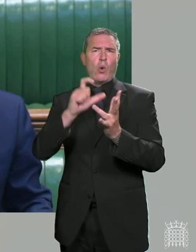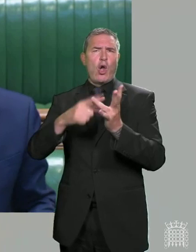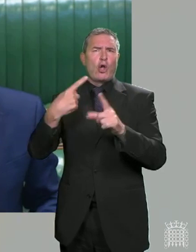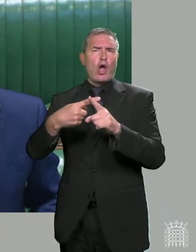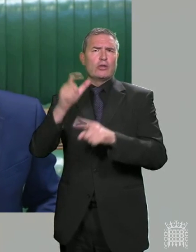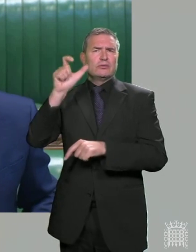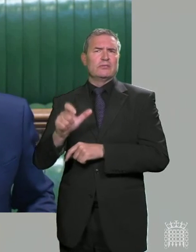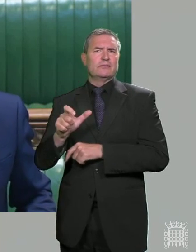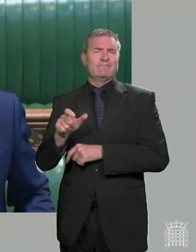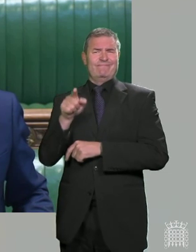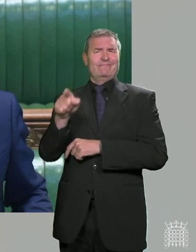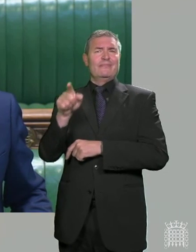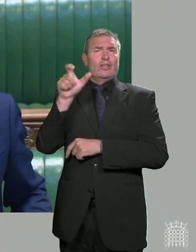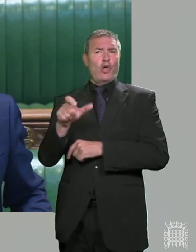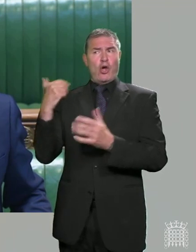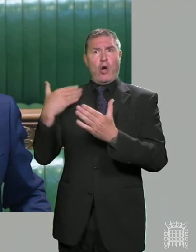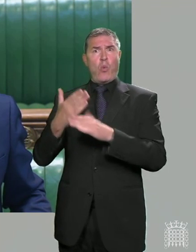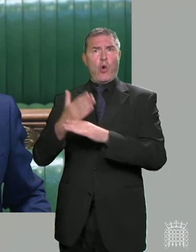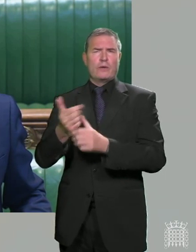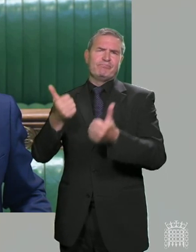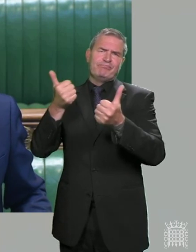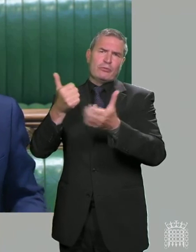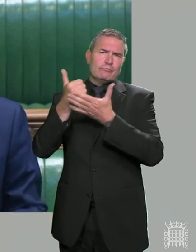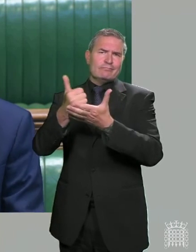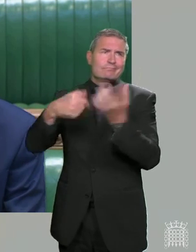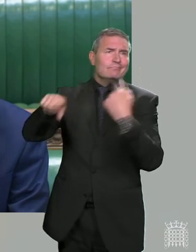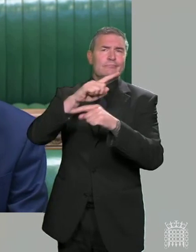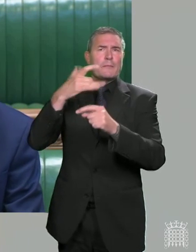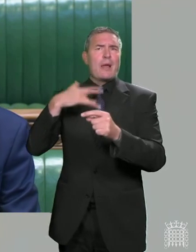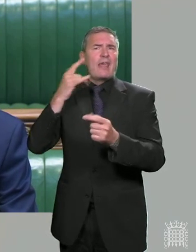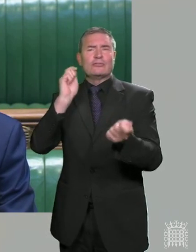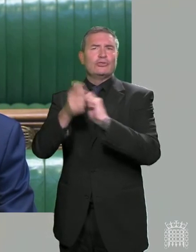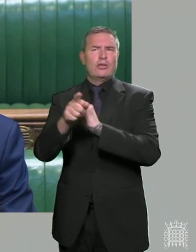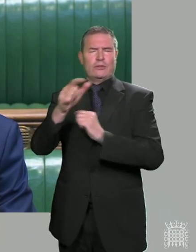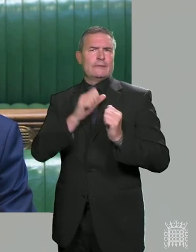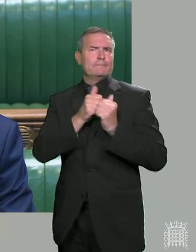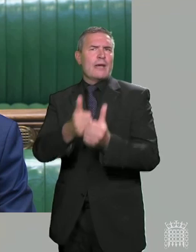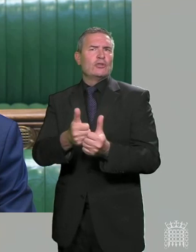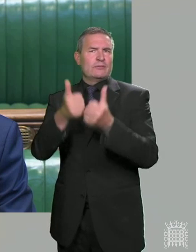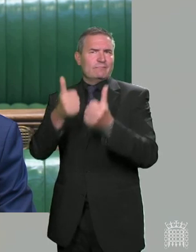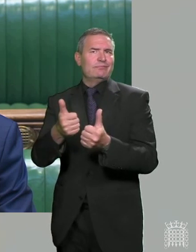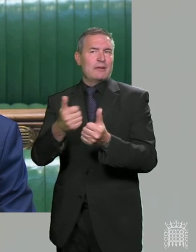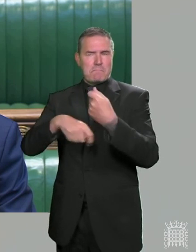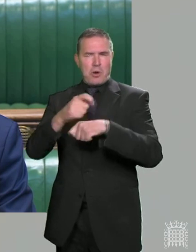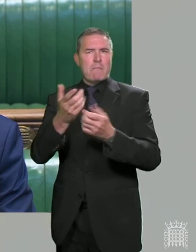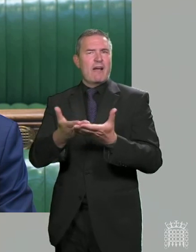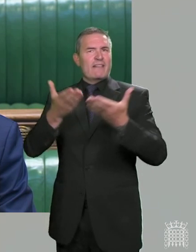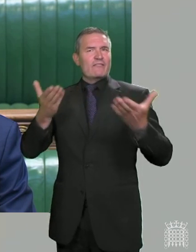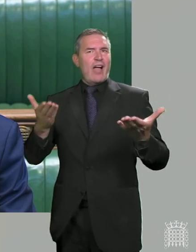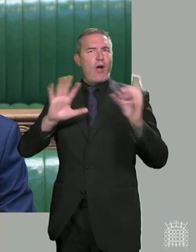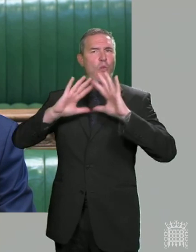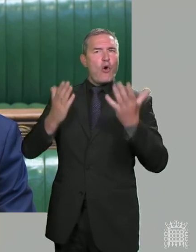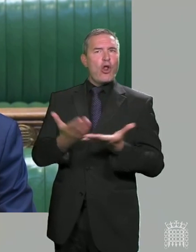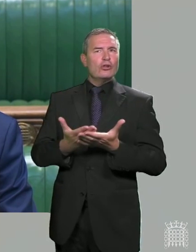Jo had already changed so many lives for the better. She was passionate about creating a fairer, more just world.